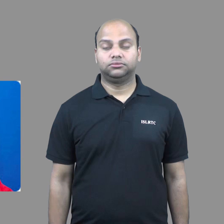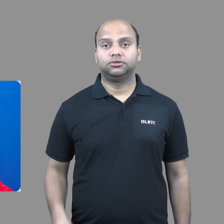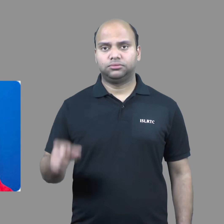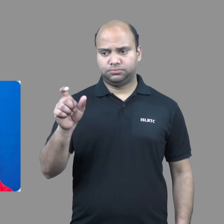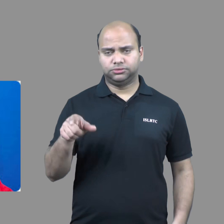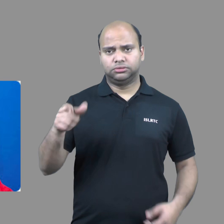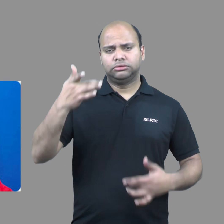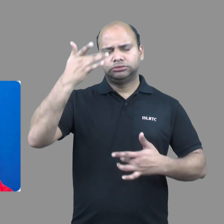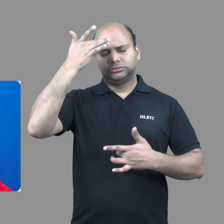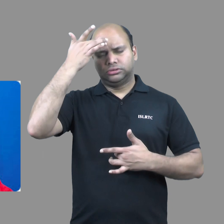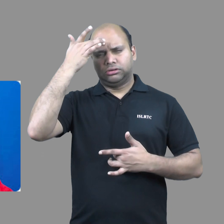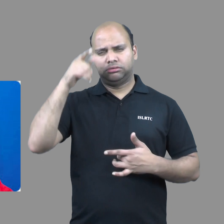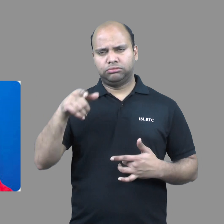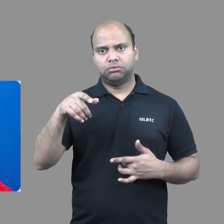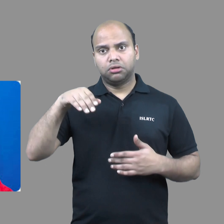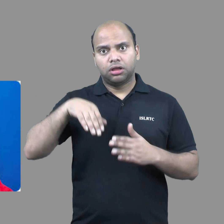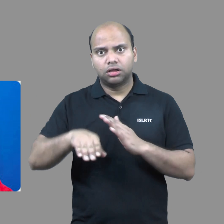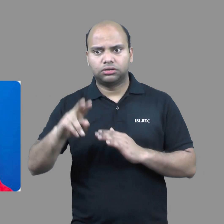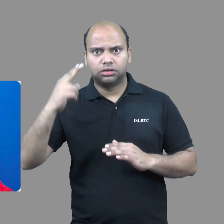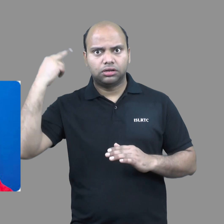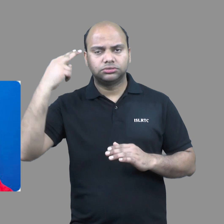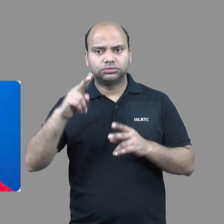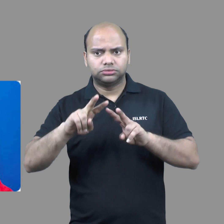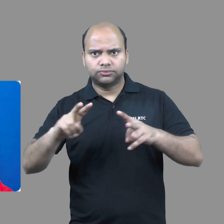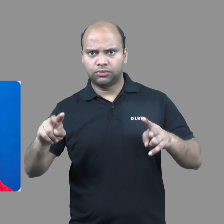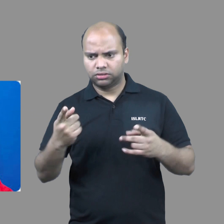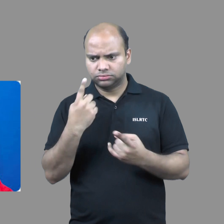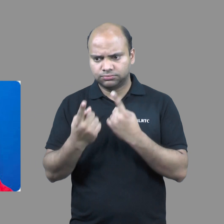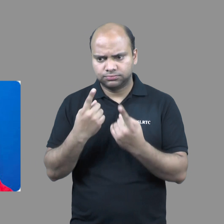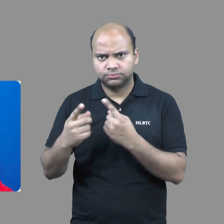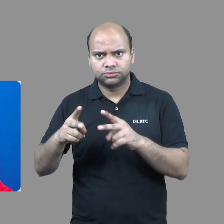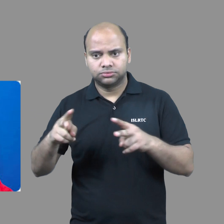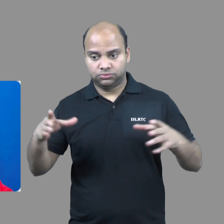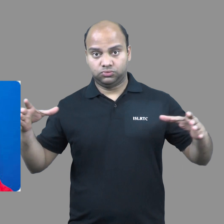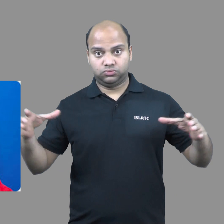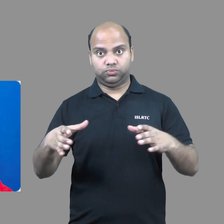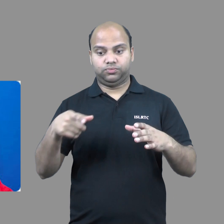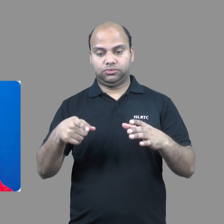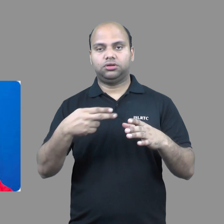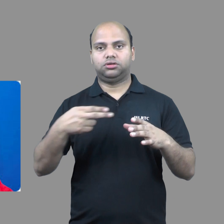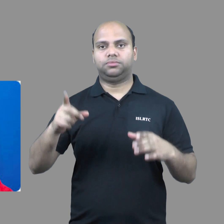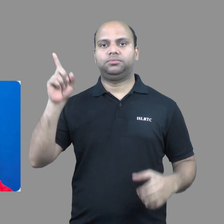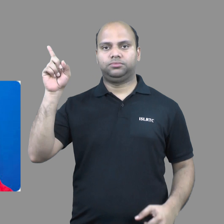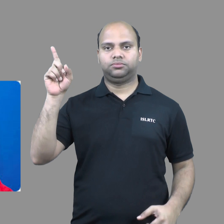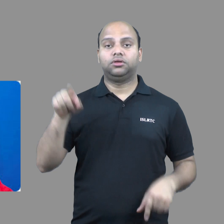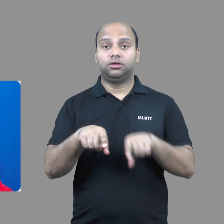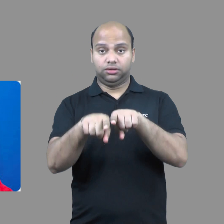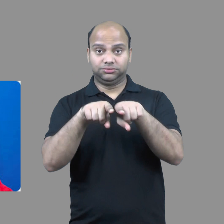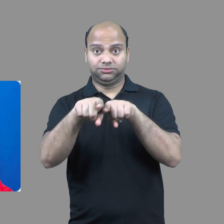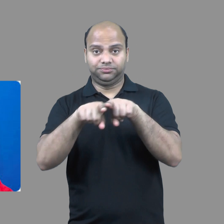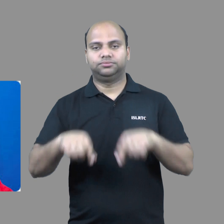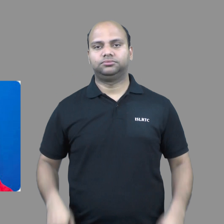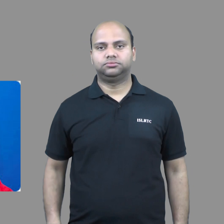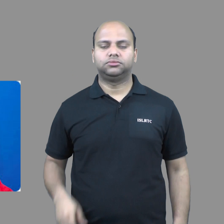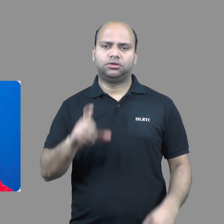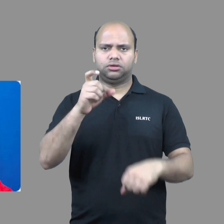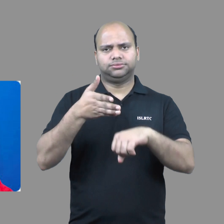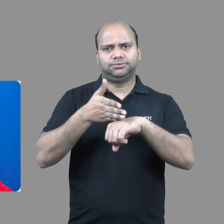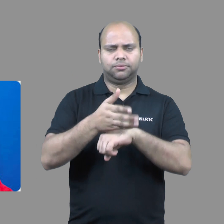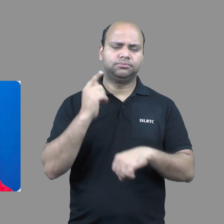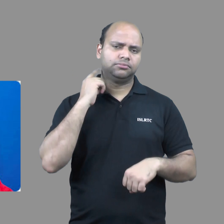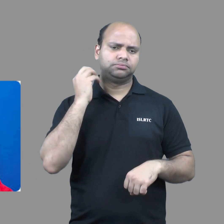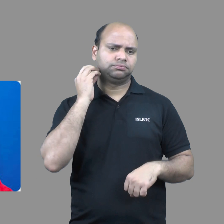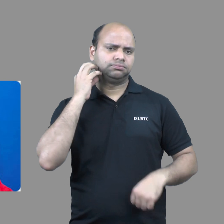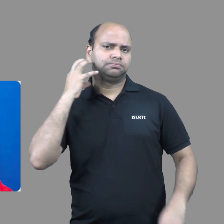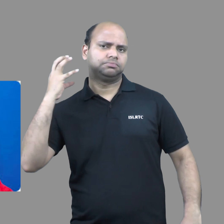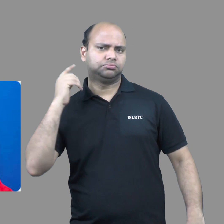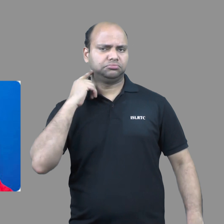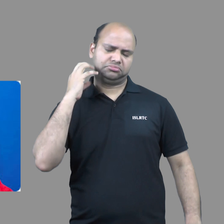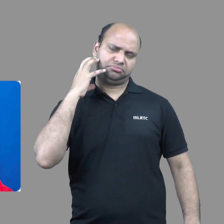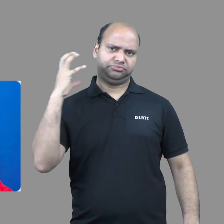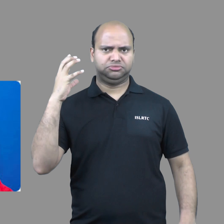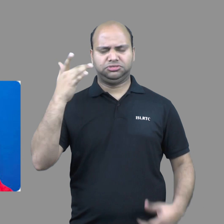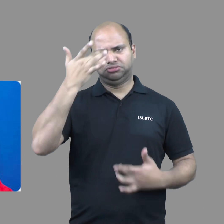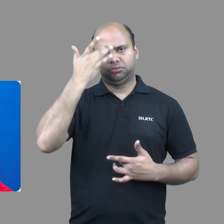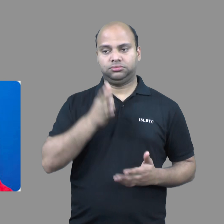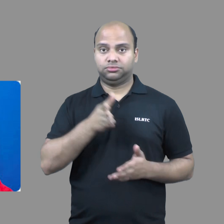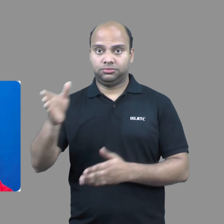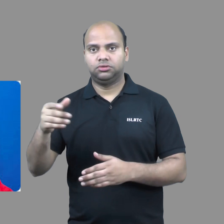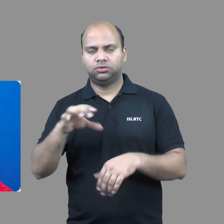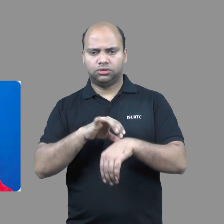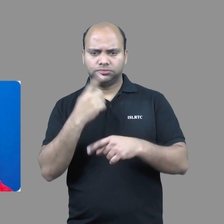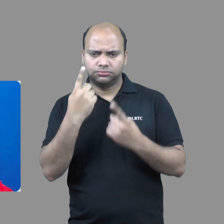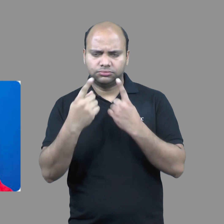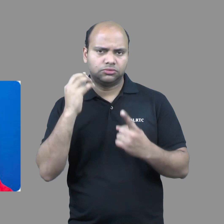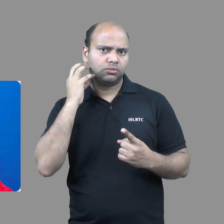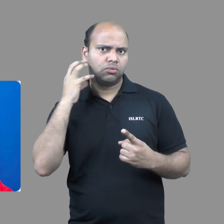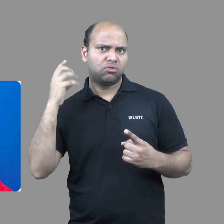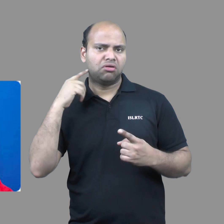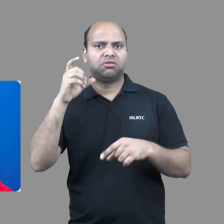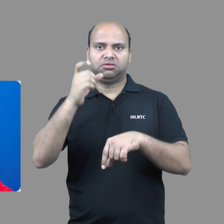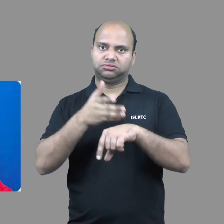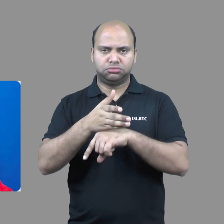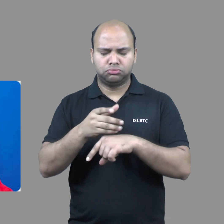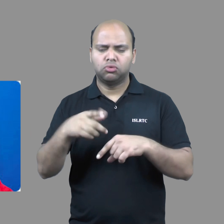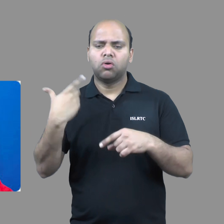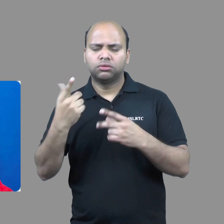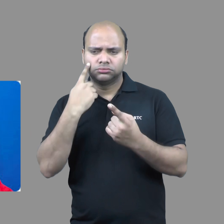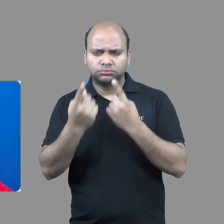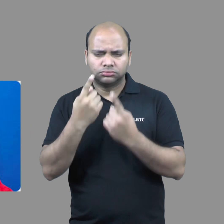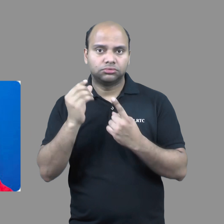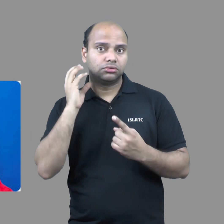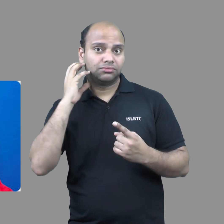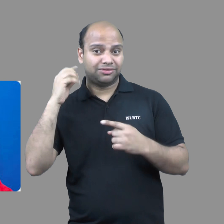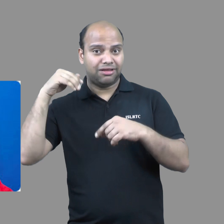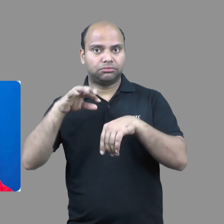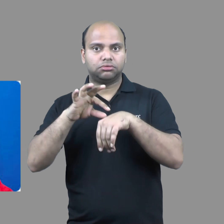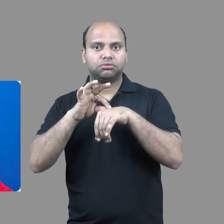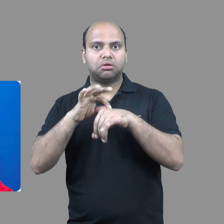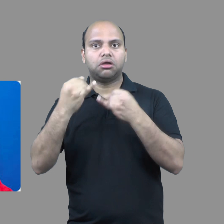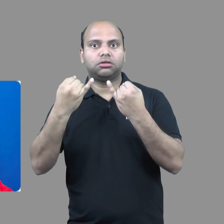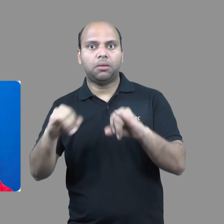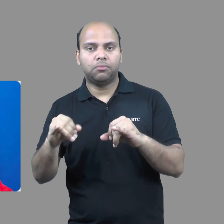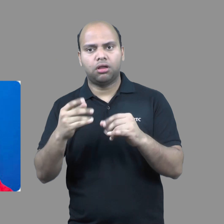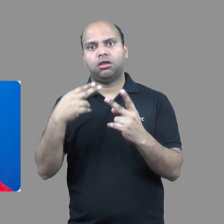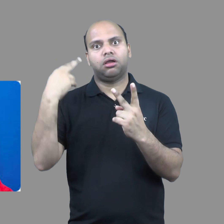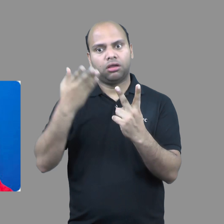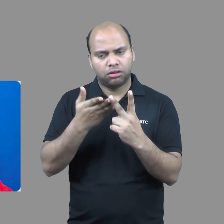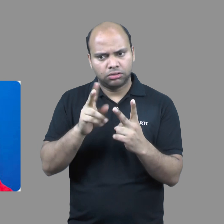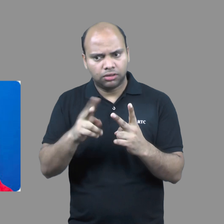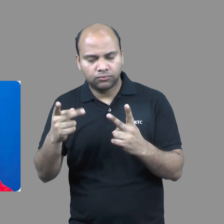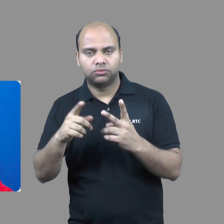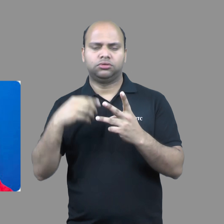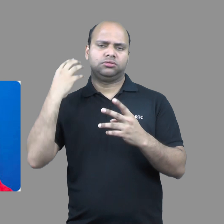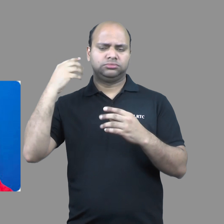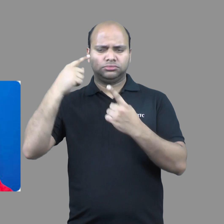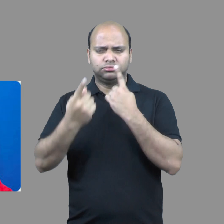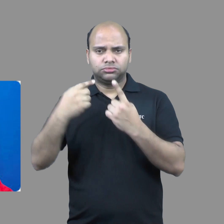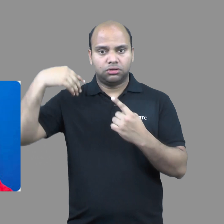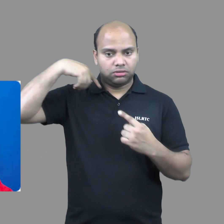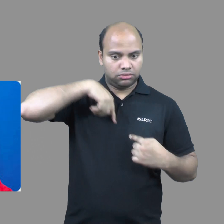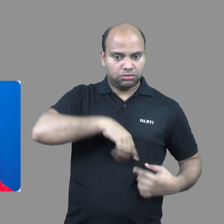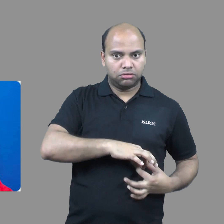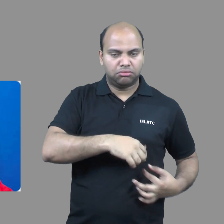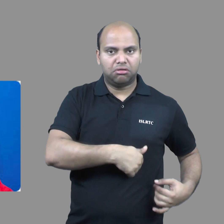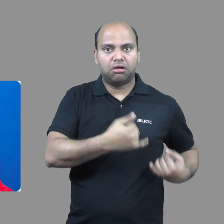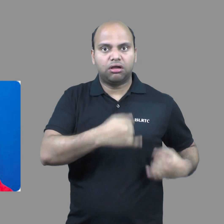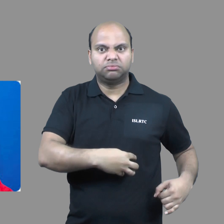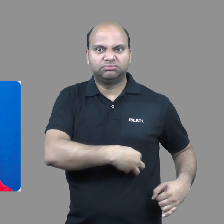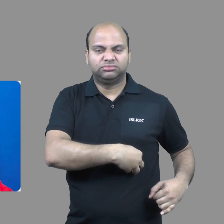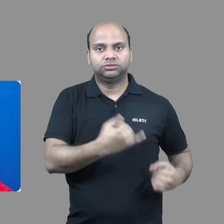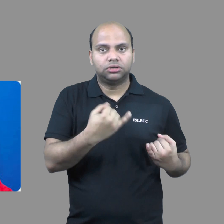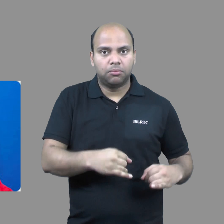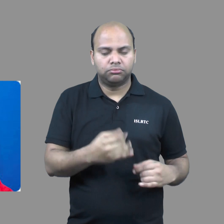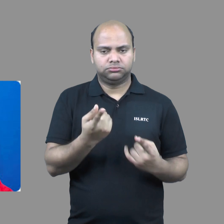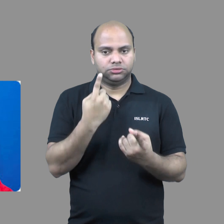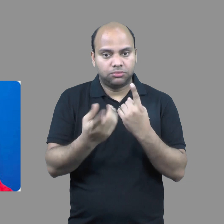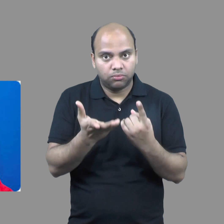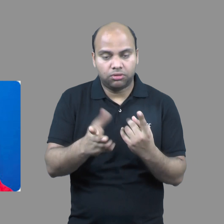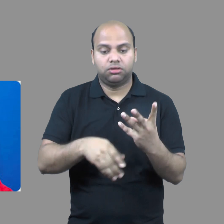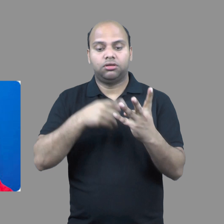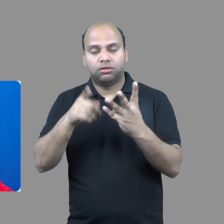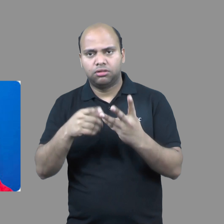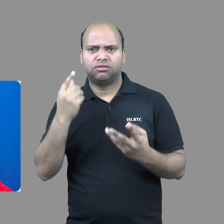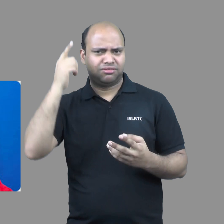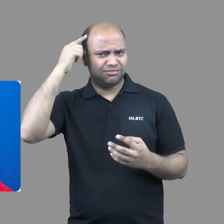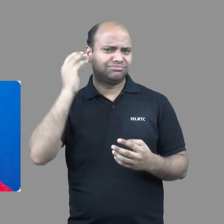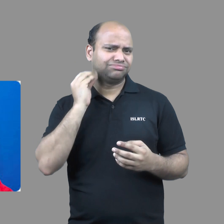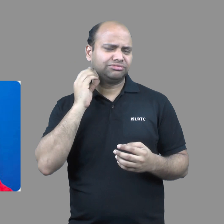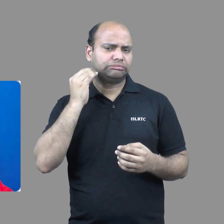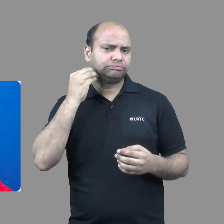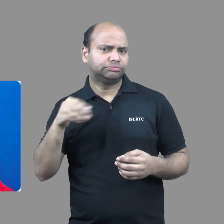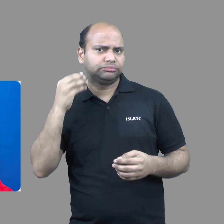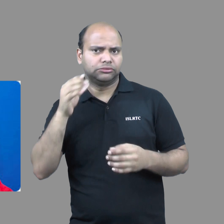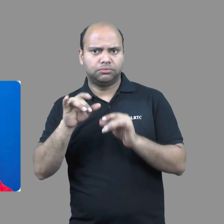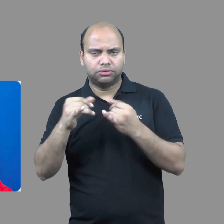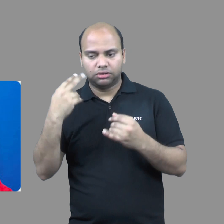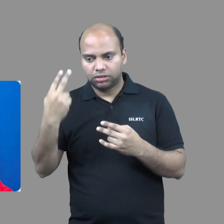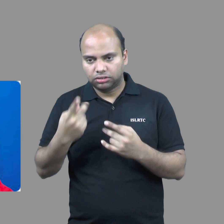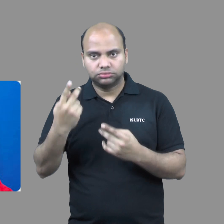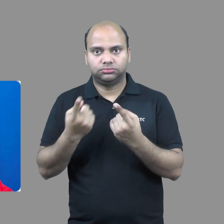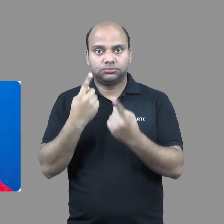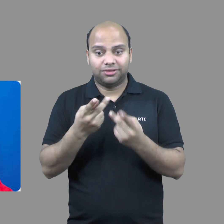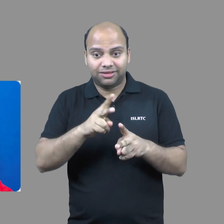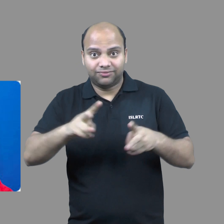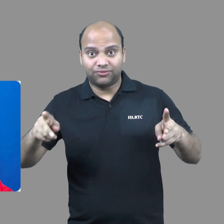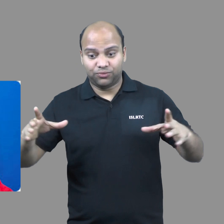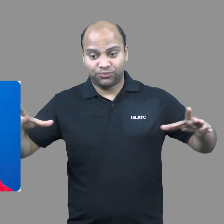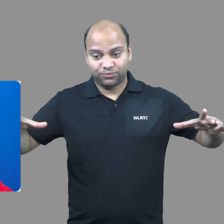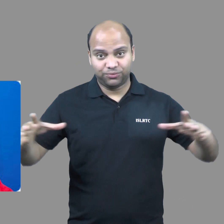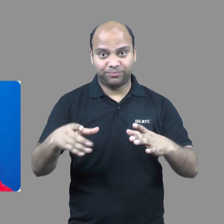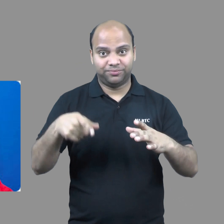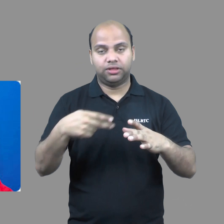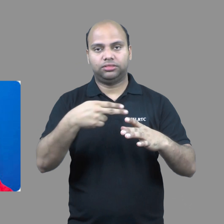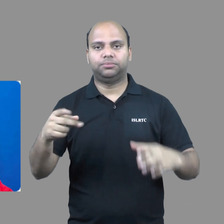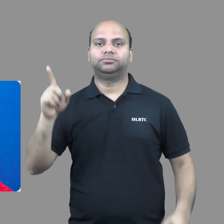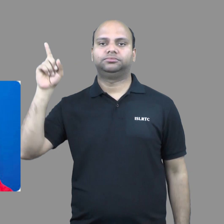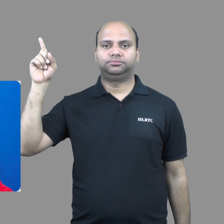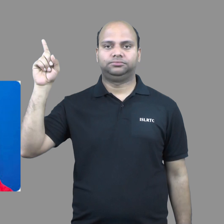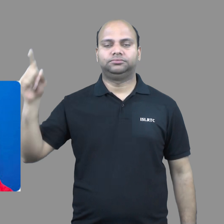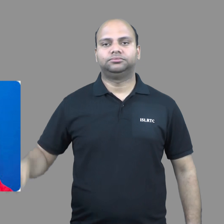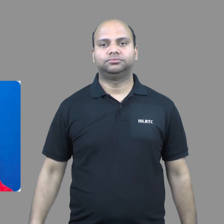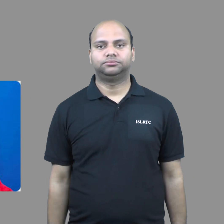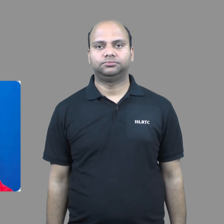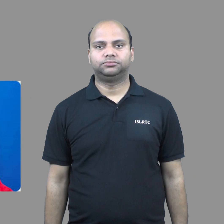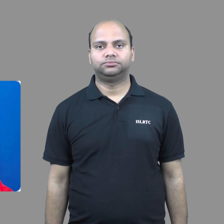Syndrome